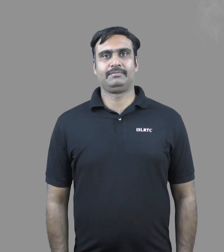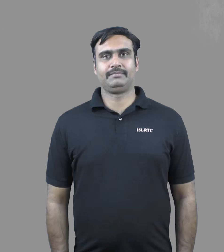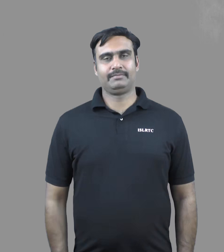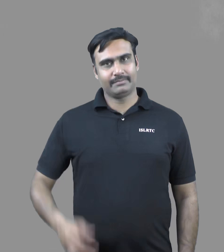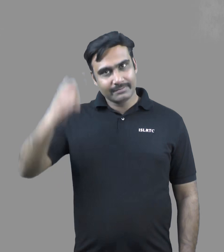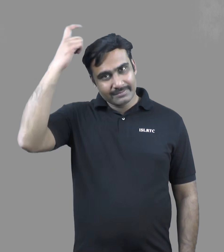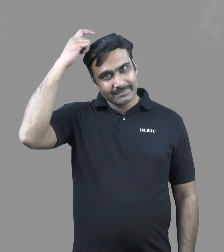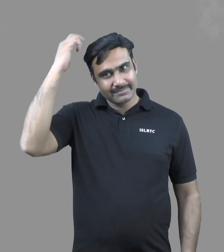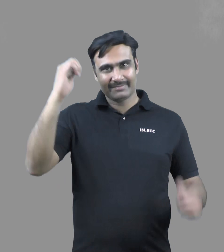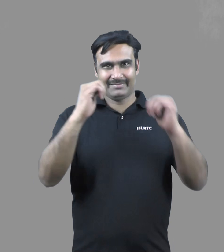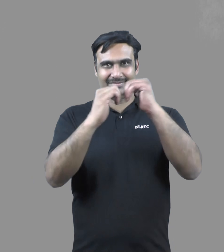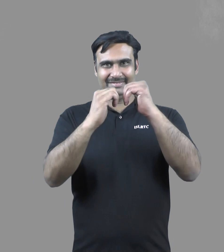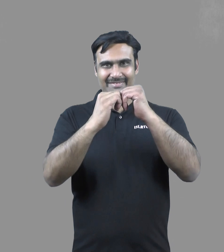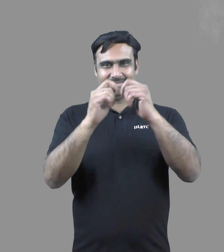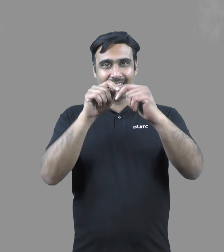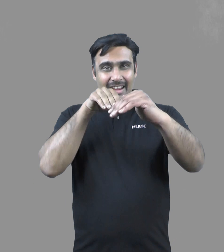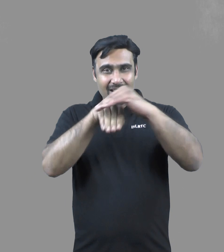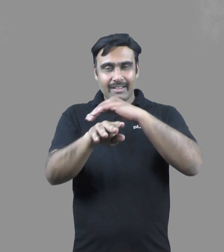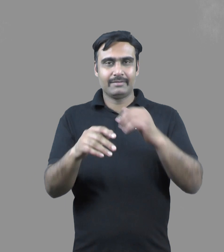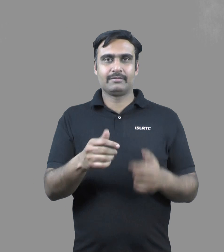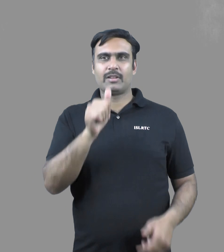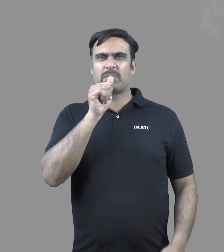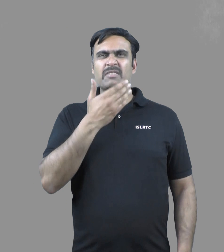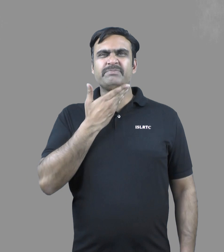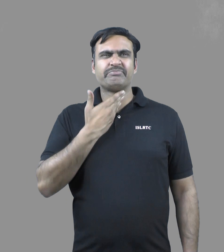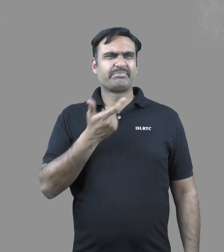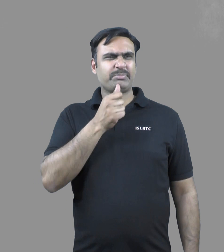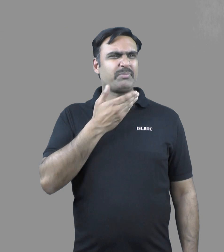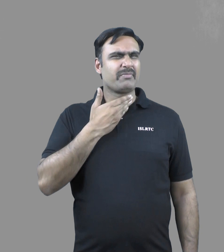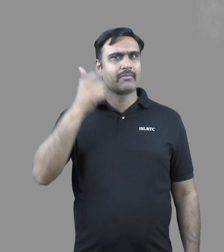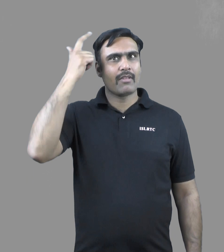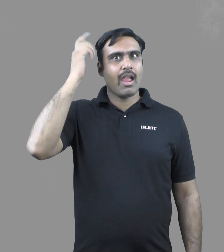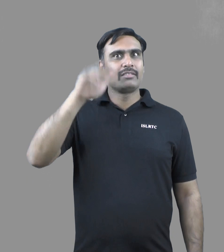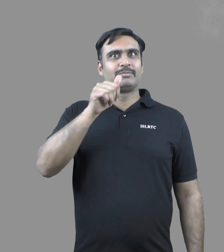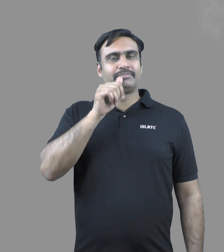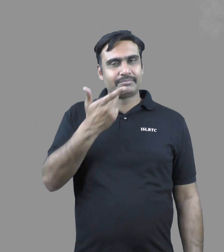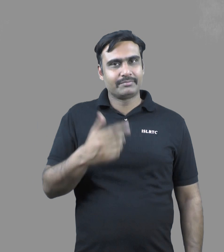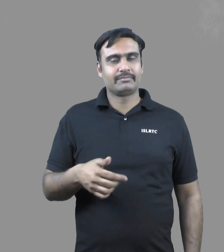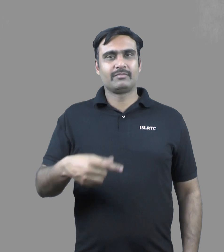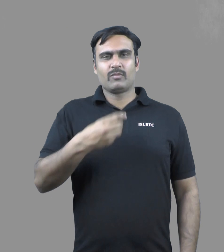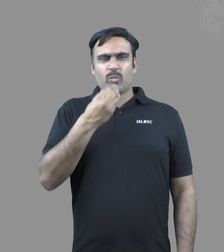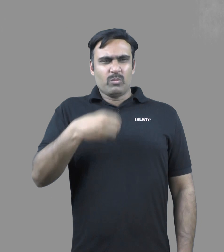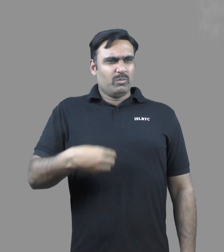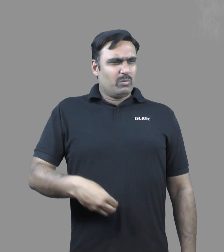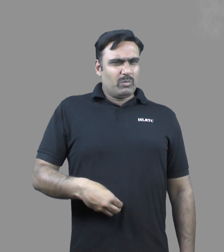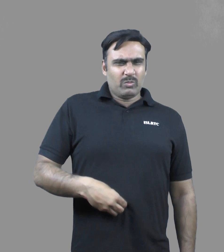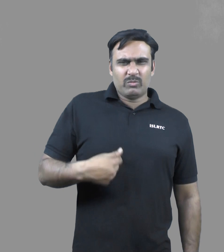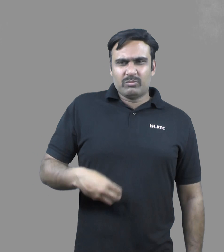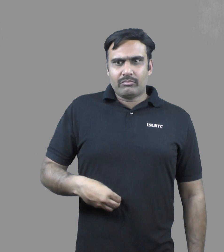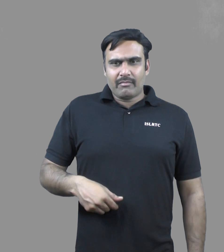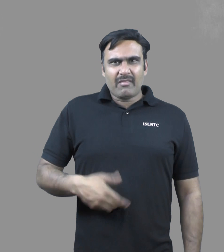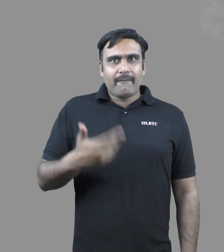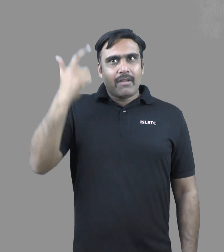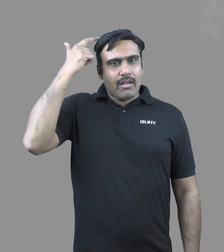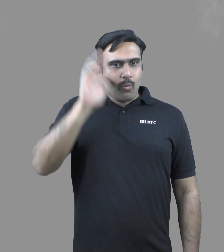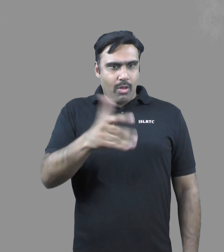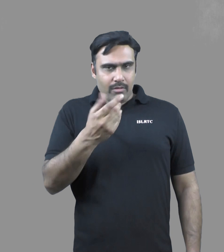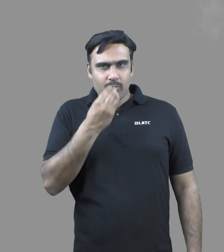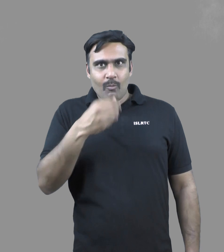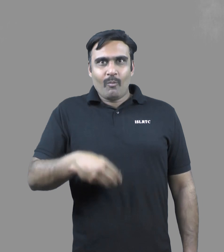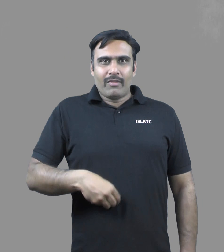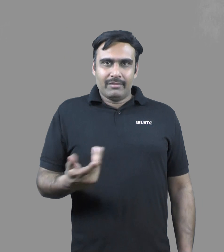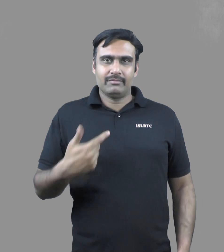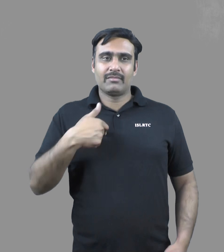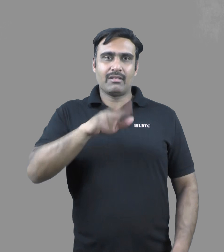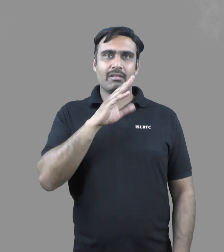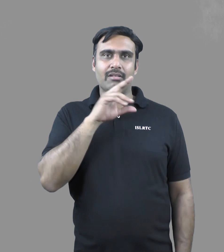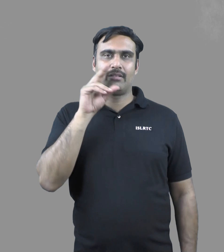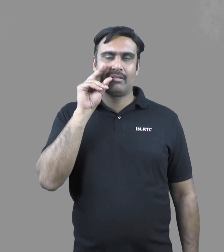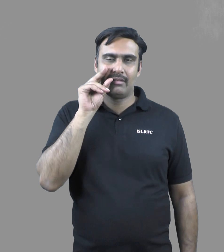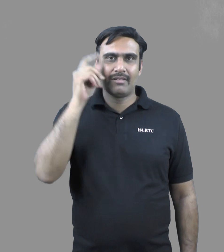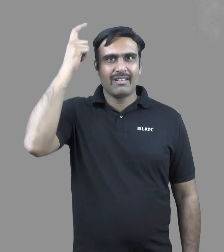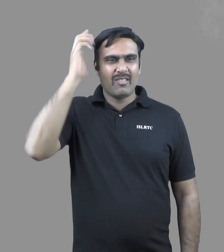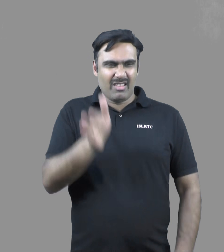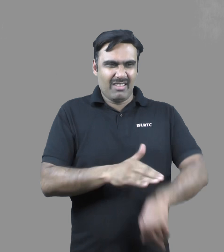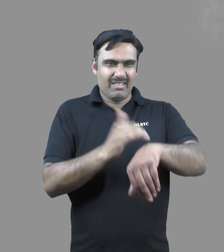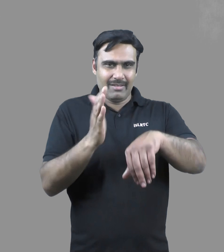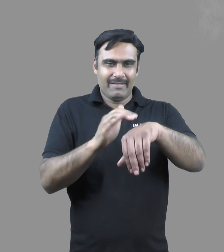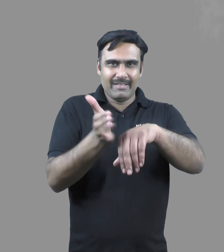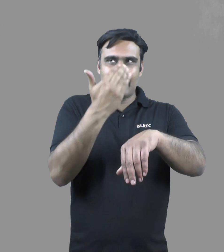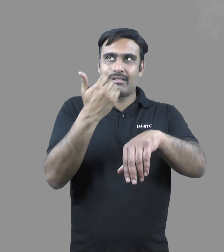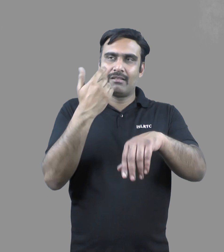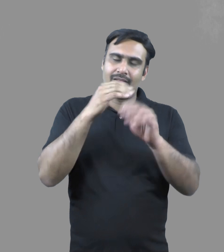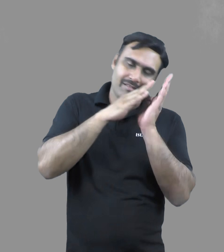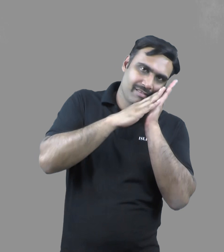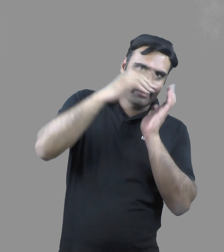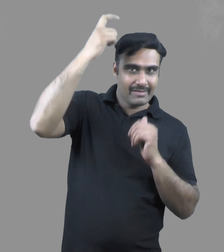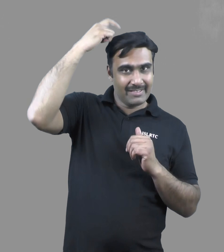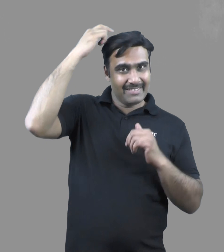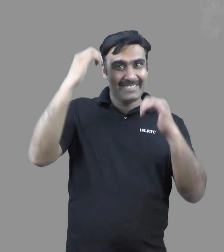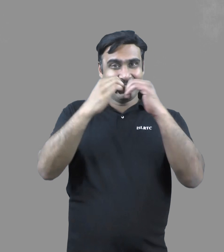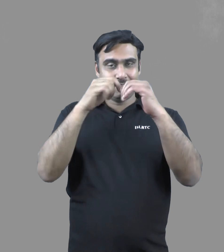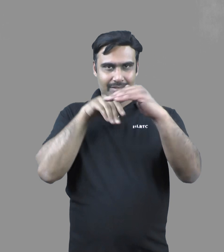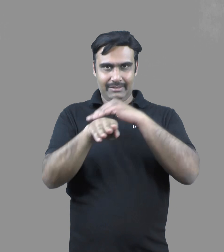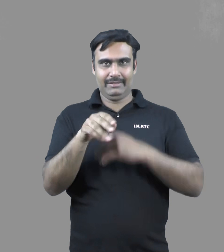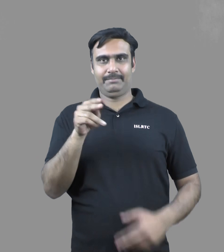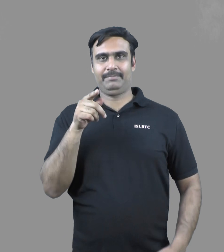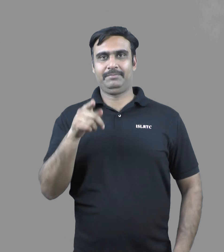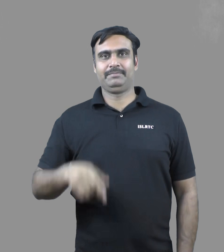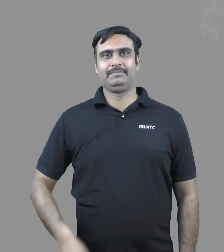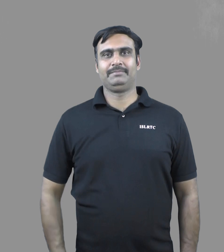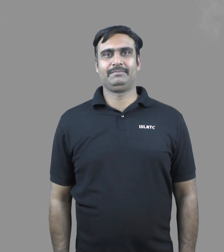Hypothalamus